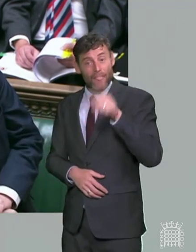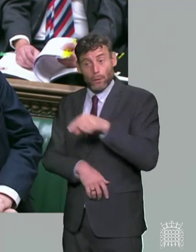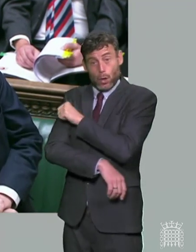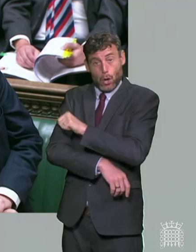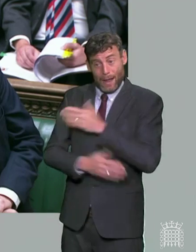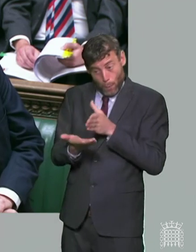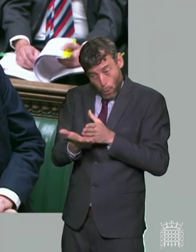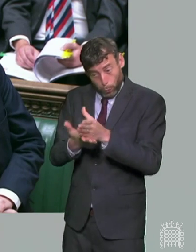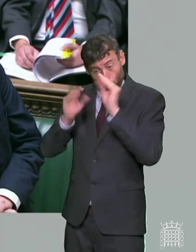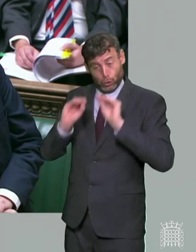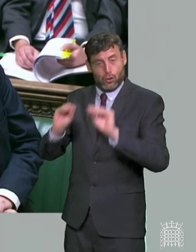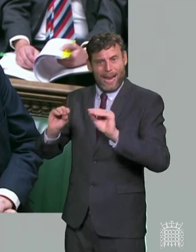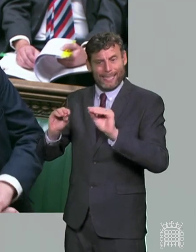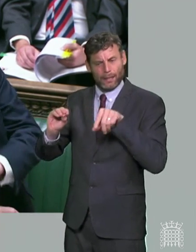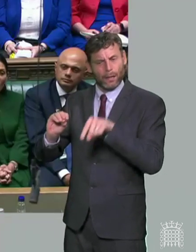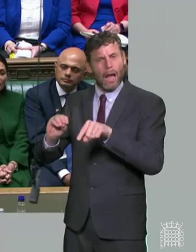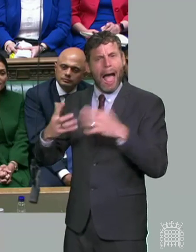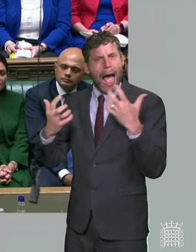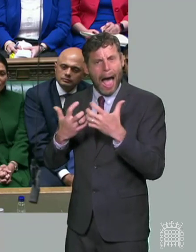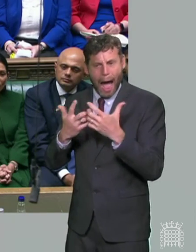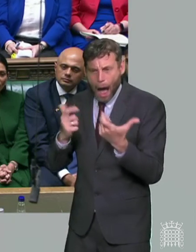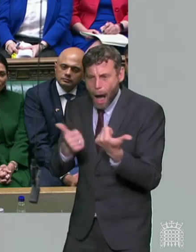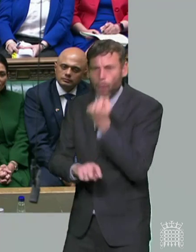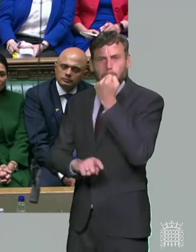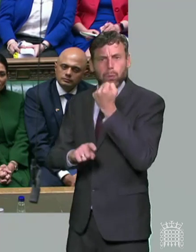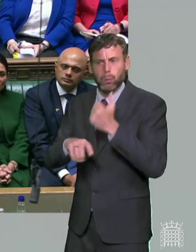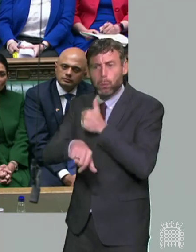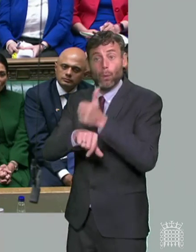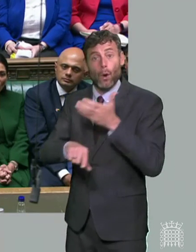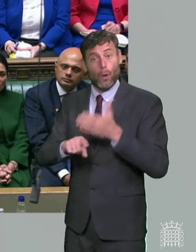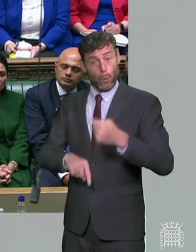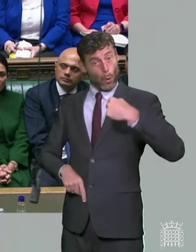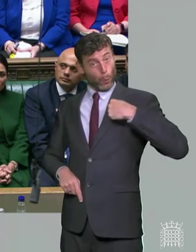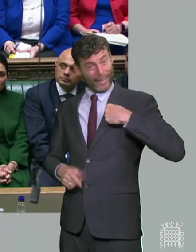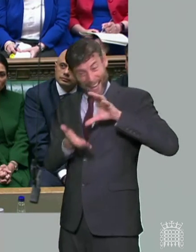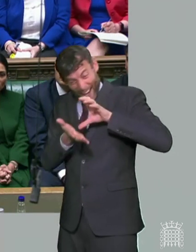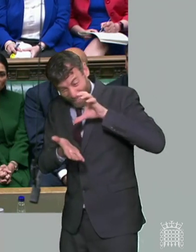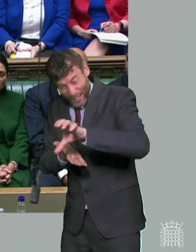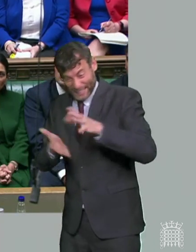That is because of the investment that we put in, which was opposed by the Opposition.